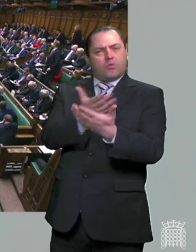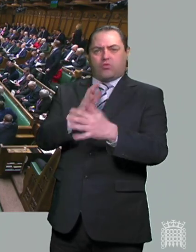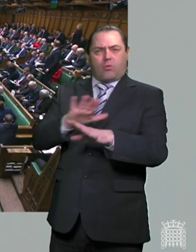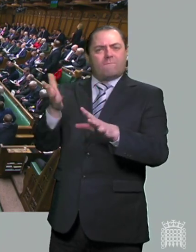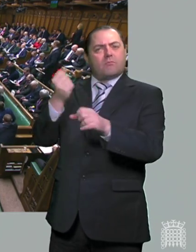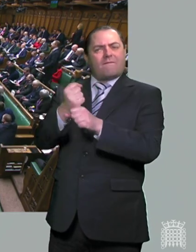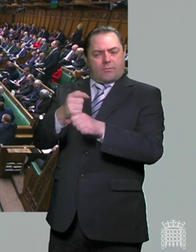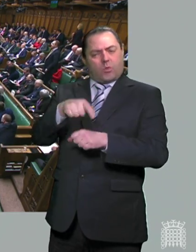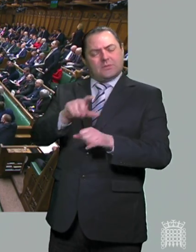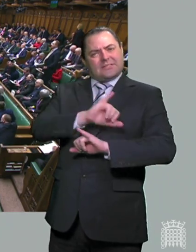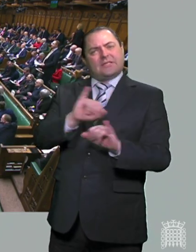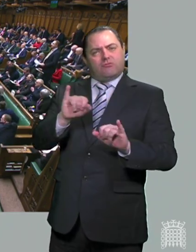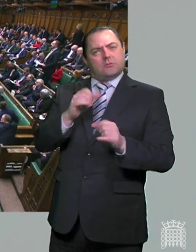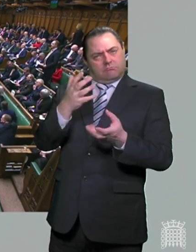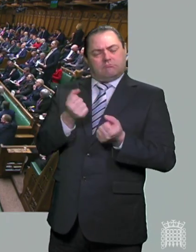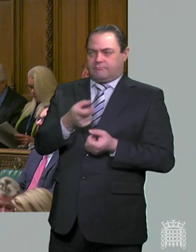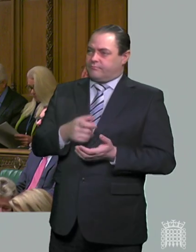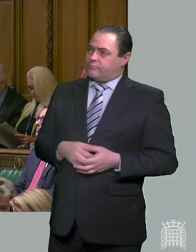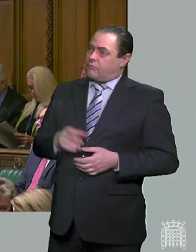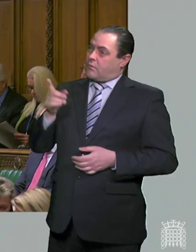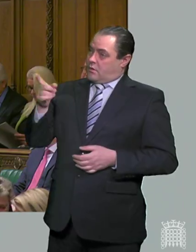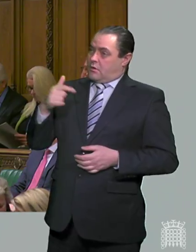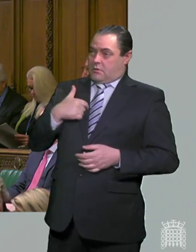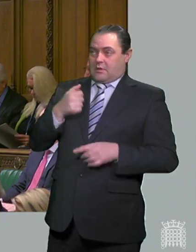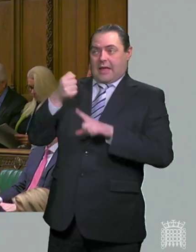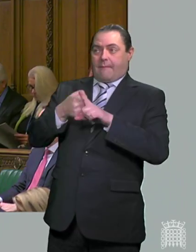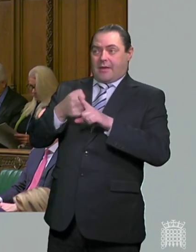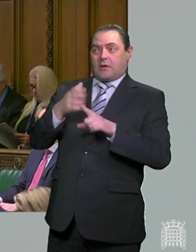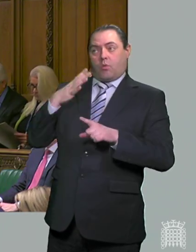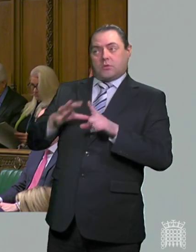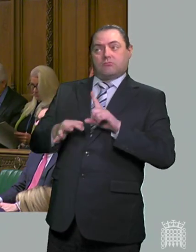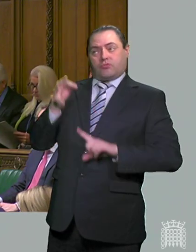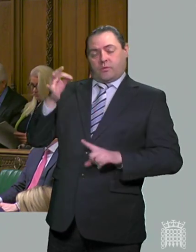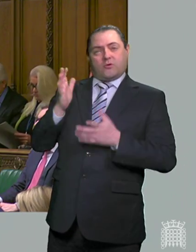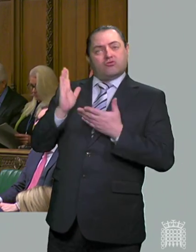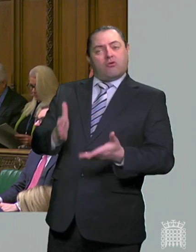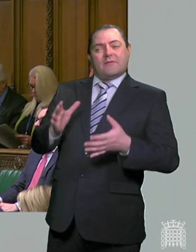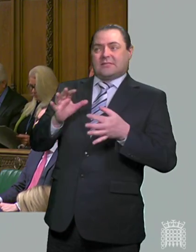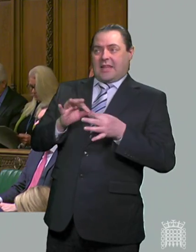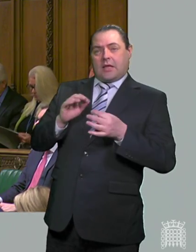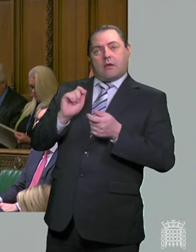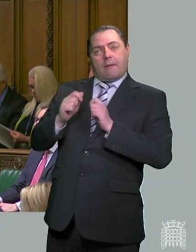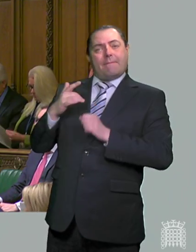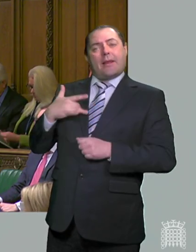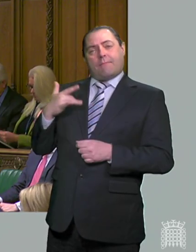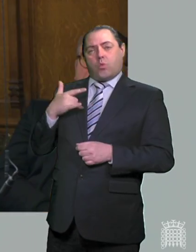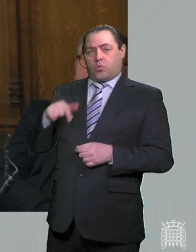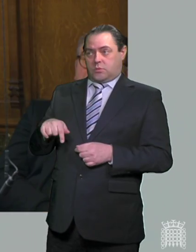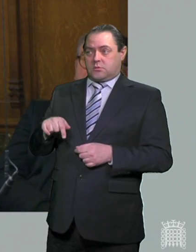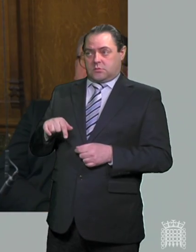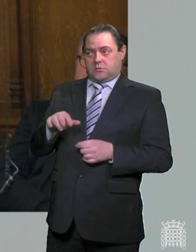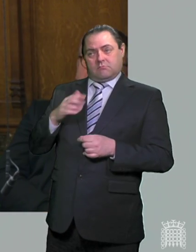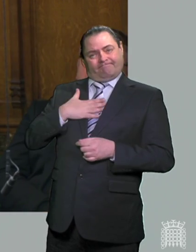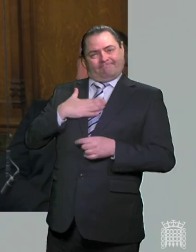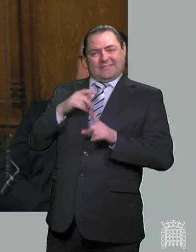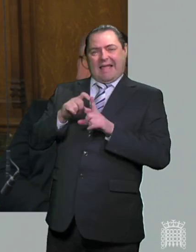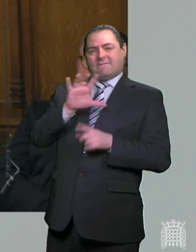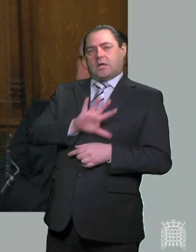I will try again, Mr Speaker. Once again, the Government are keen to tackle sexual harassment in the workplace.